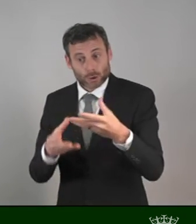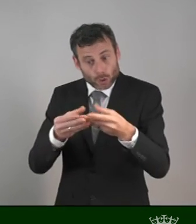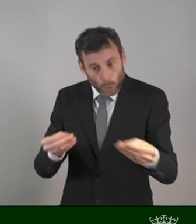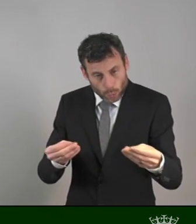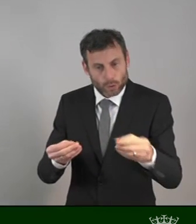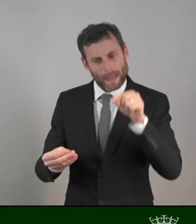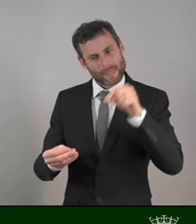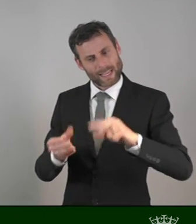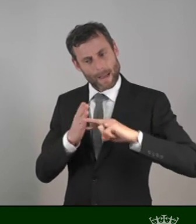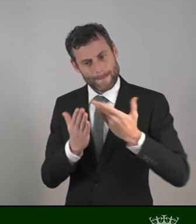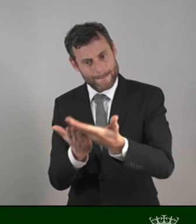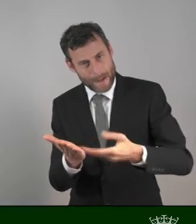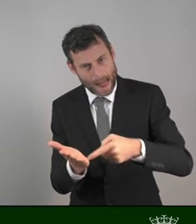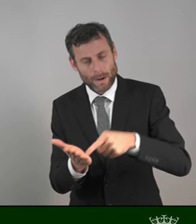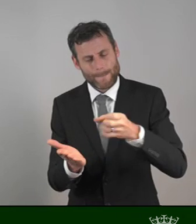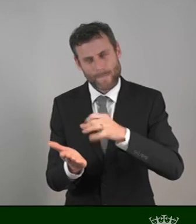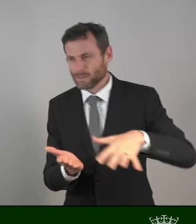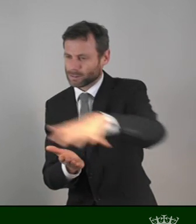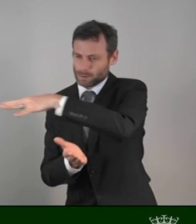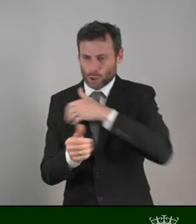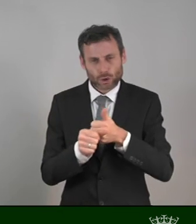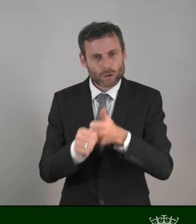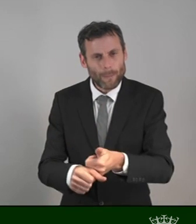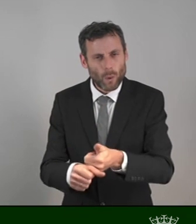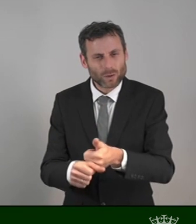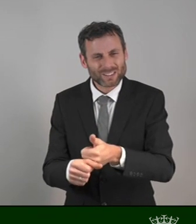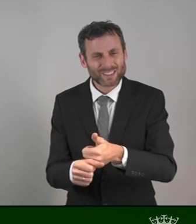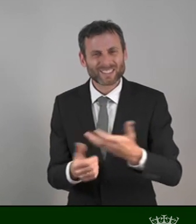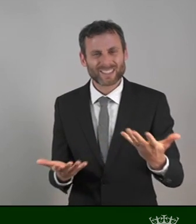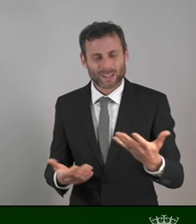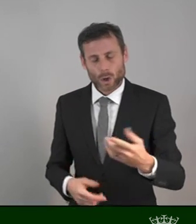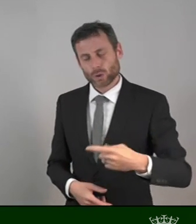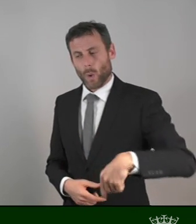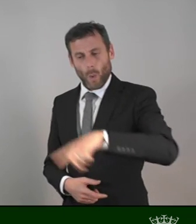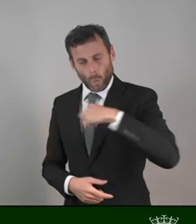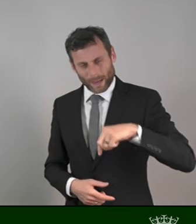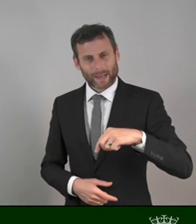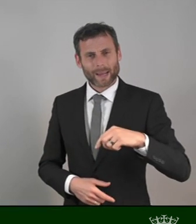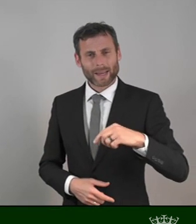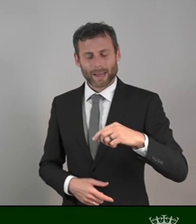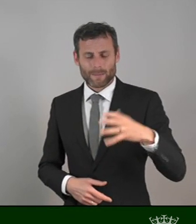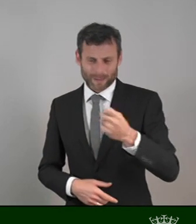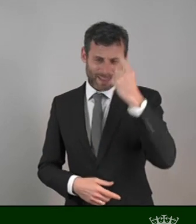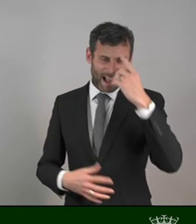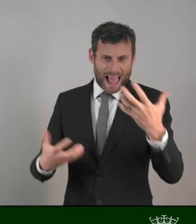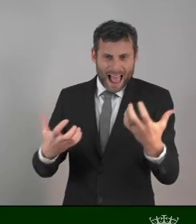The kind of test for this country for the future has to be how we work to end conflict abroad.